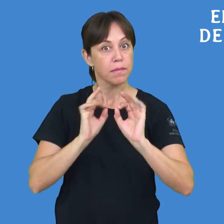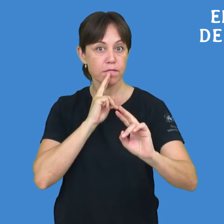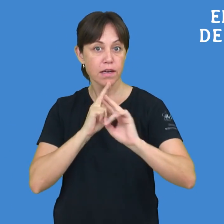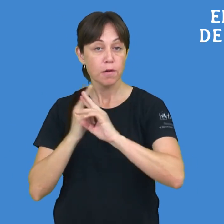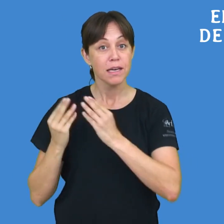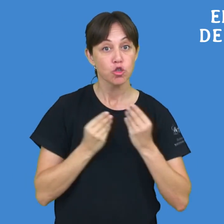nombre